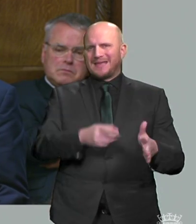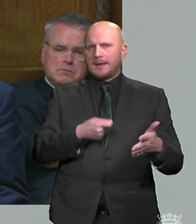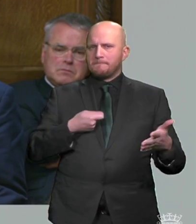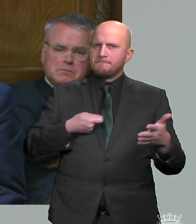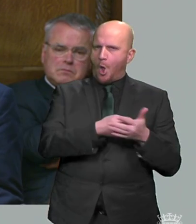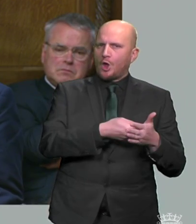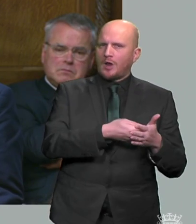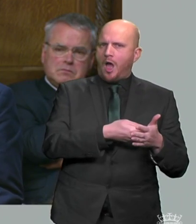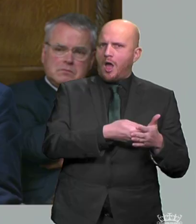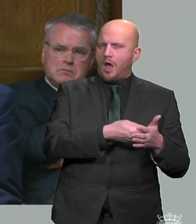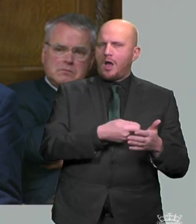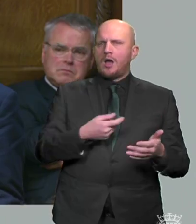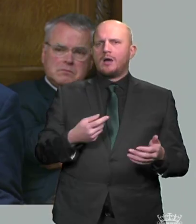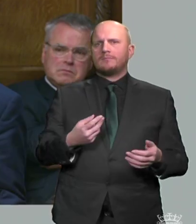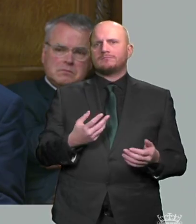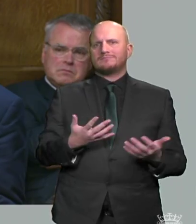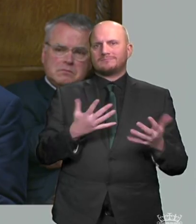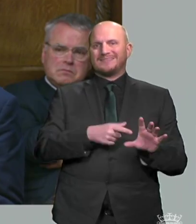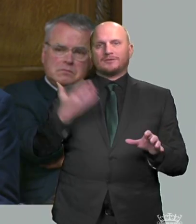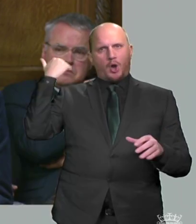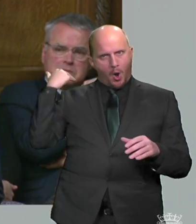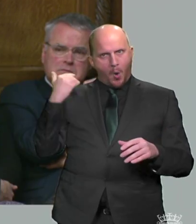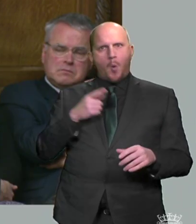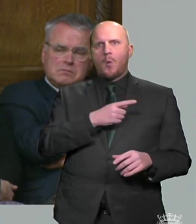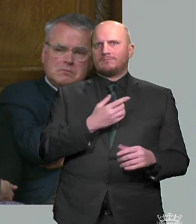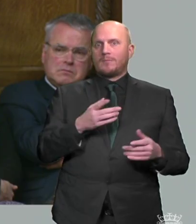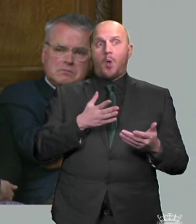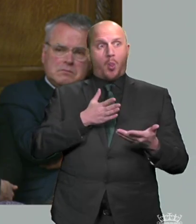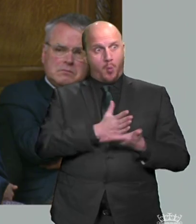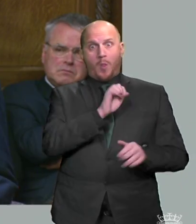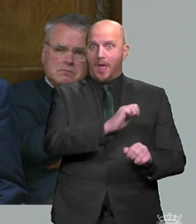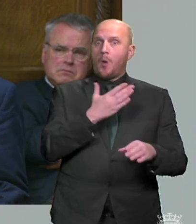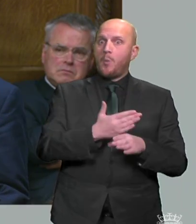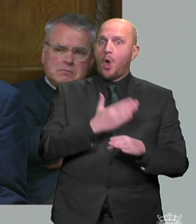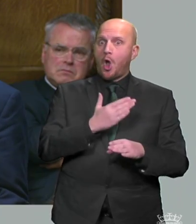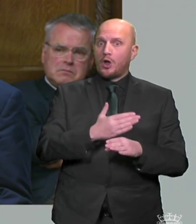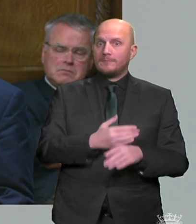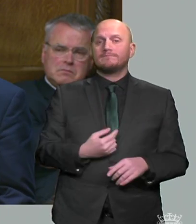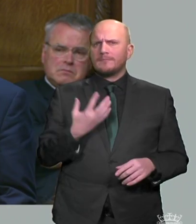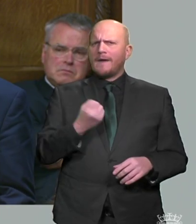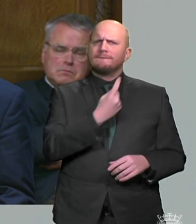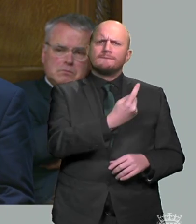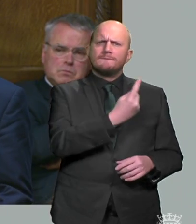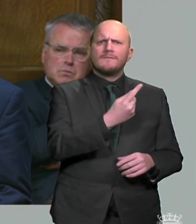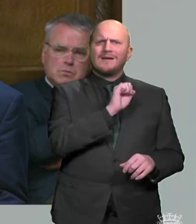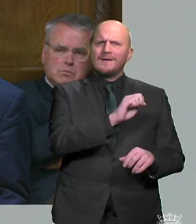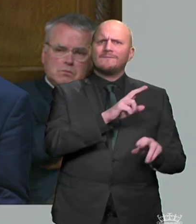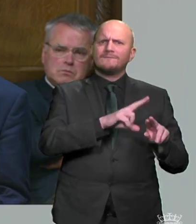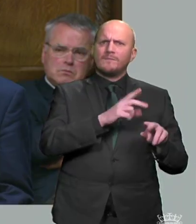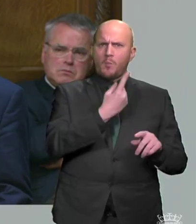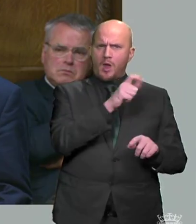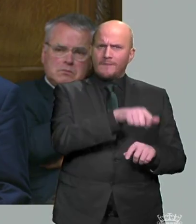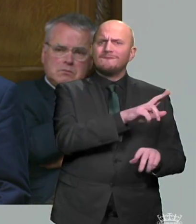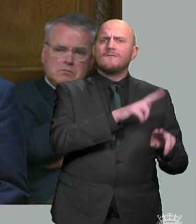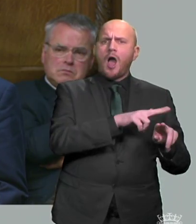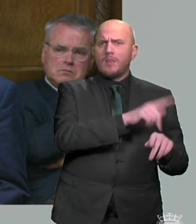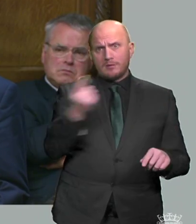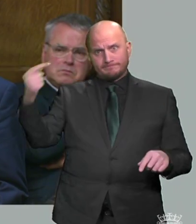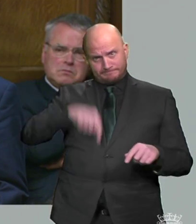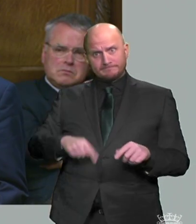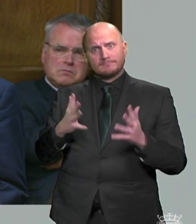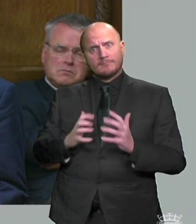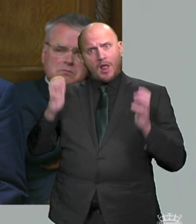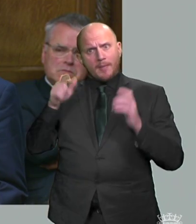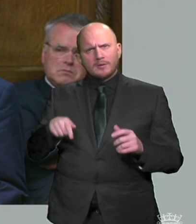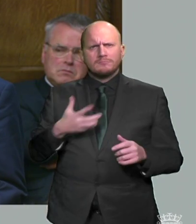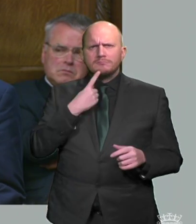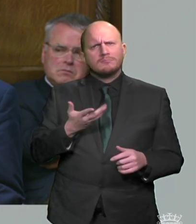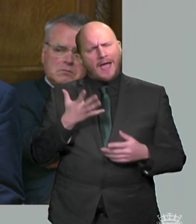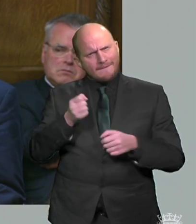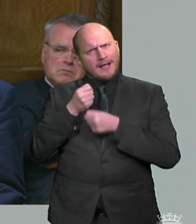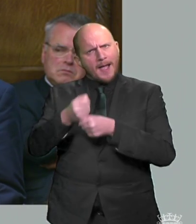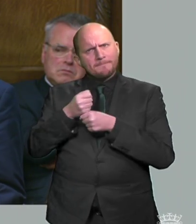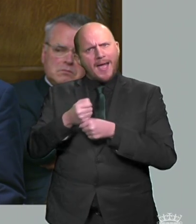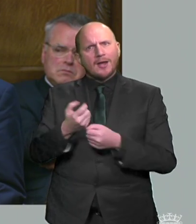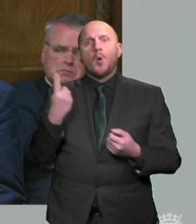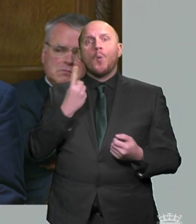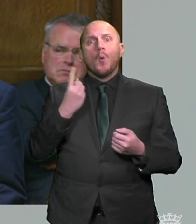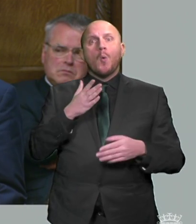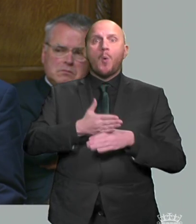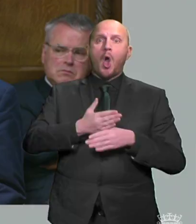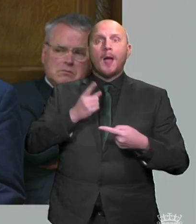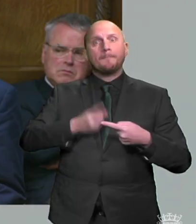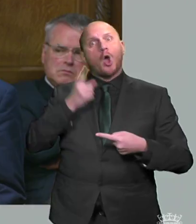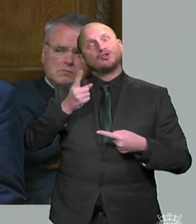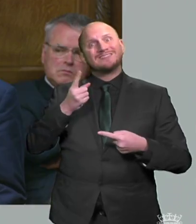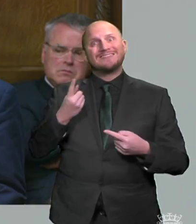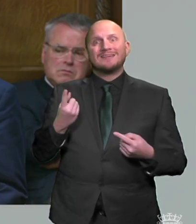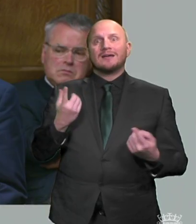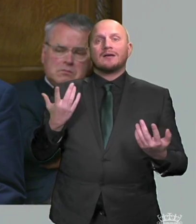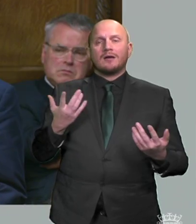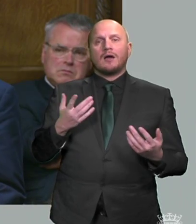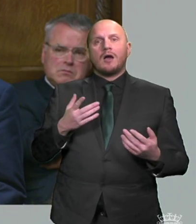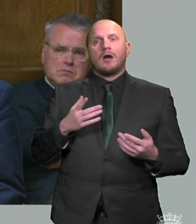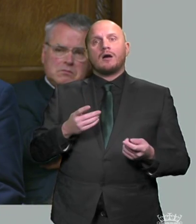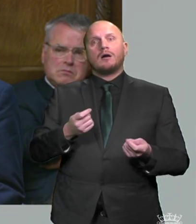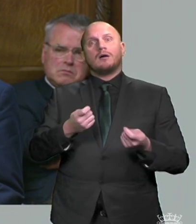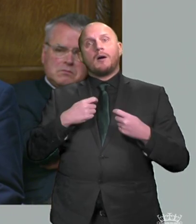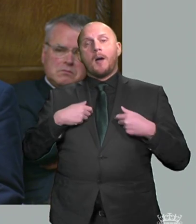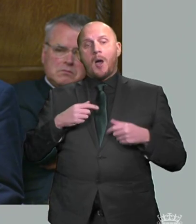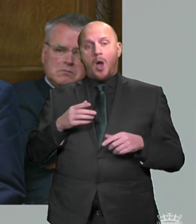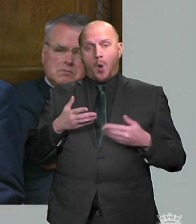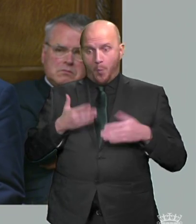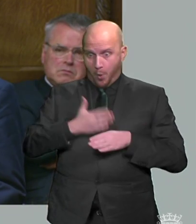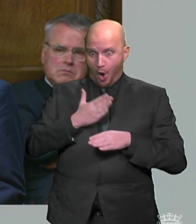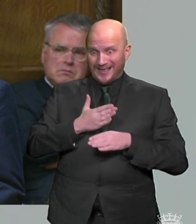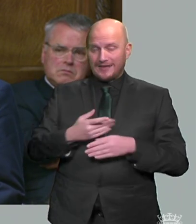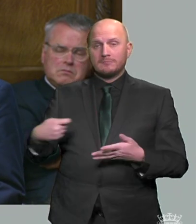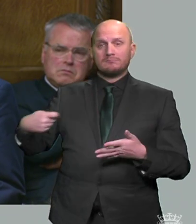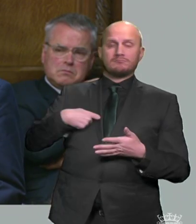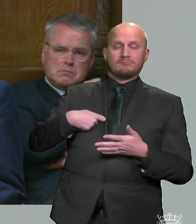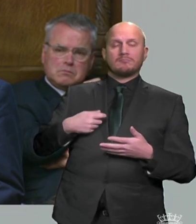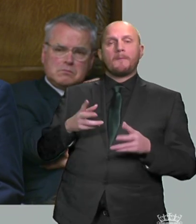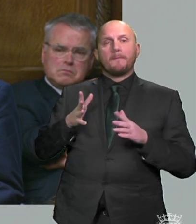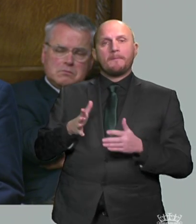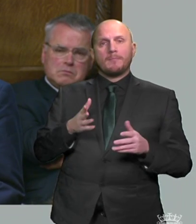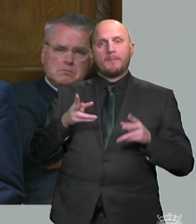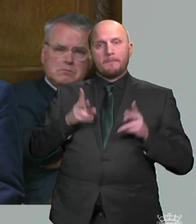Nicola’s dad Bryn is my constituent—he lives in Marsden—and last week he was in Parliament again continuing his campaign for emergency service workers and police officers who die while on duty to be awarded the Elizabeth medal posthumously.